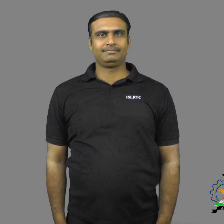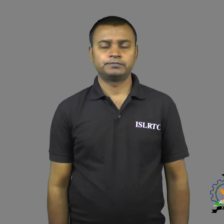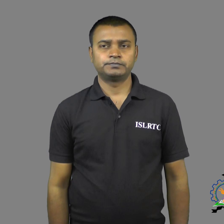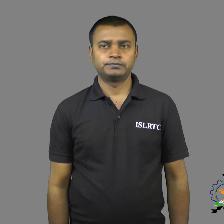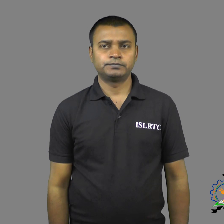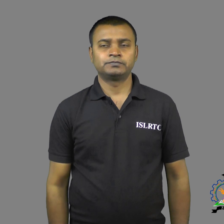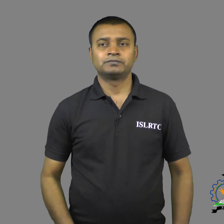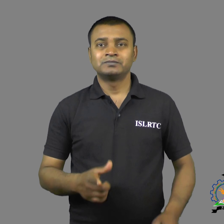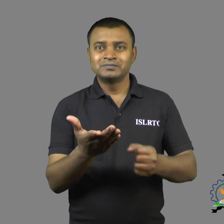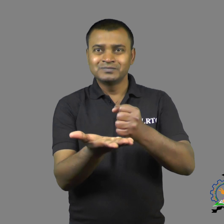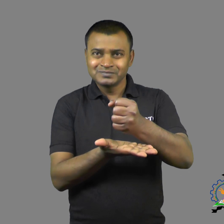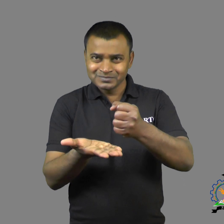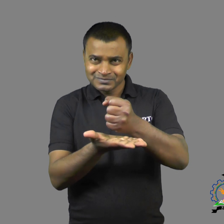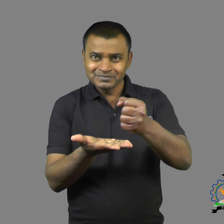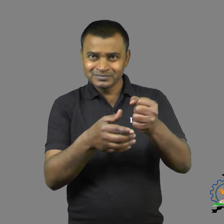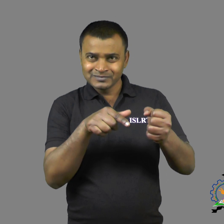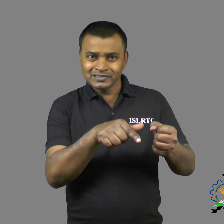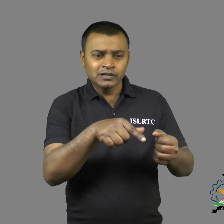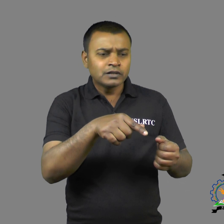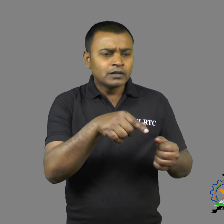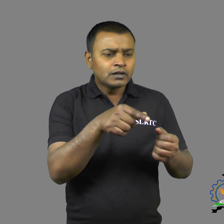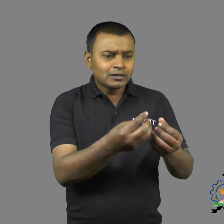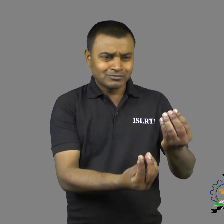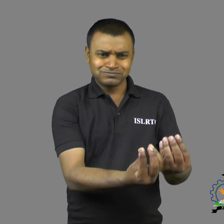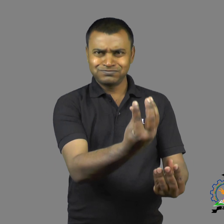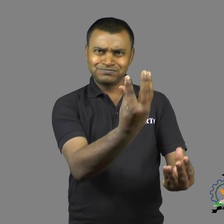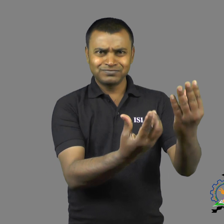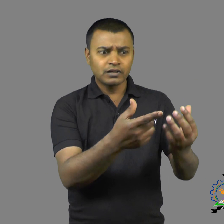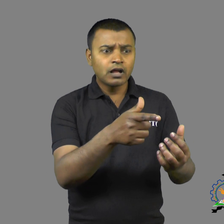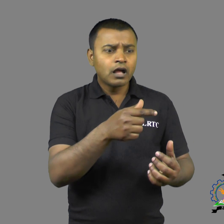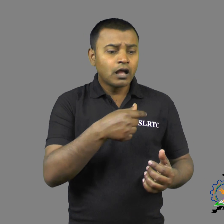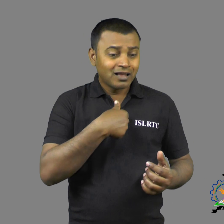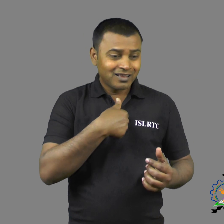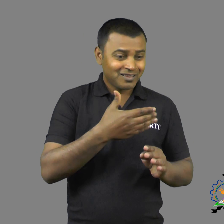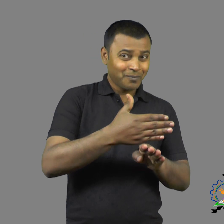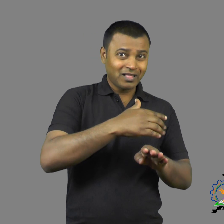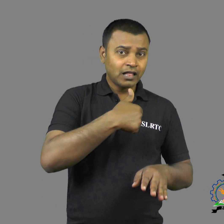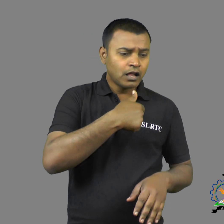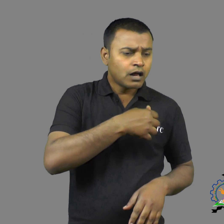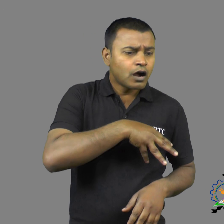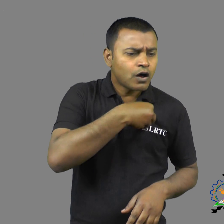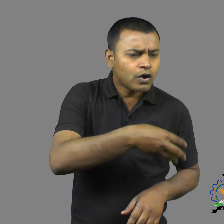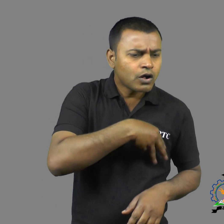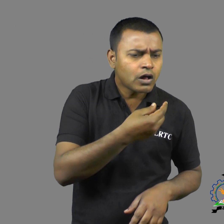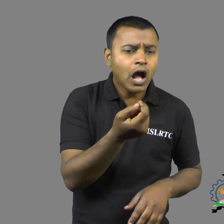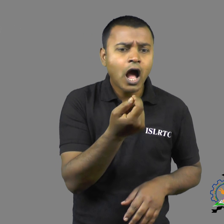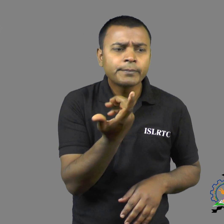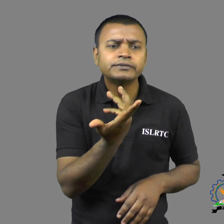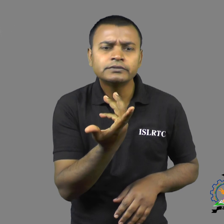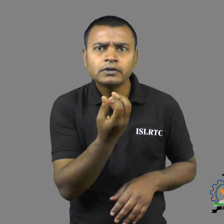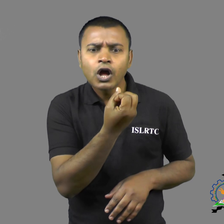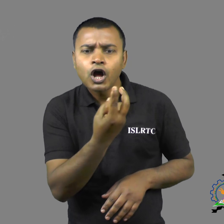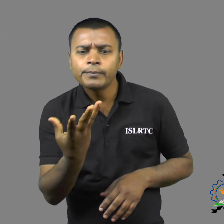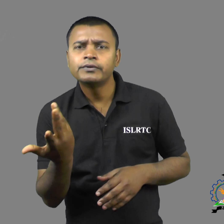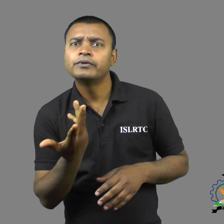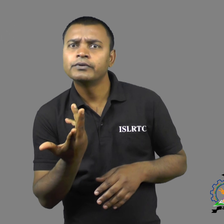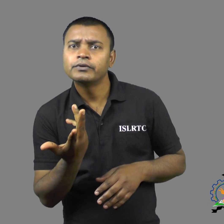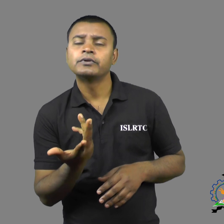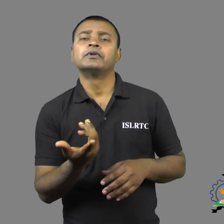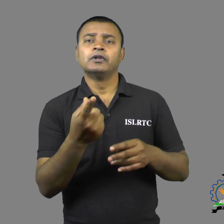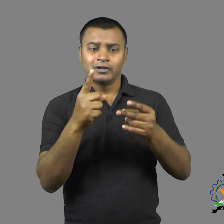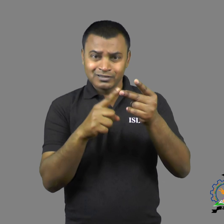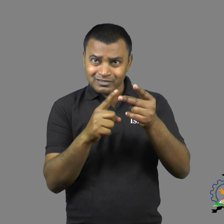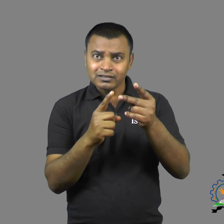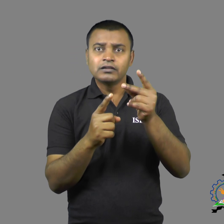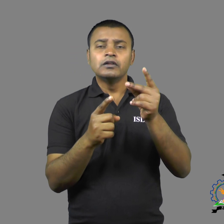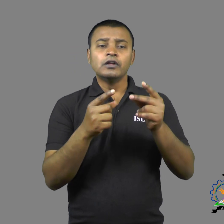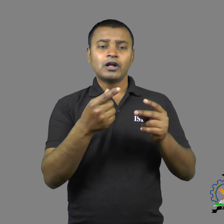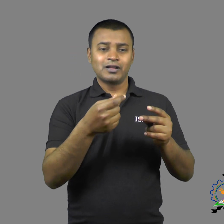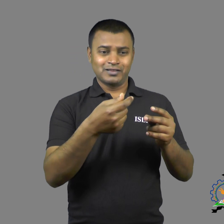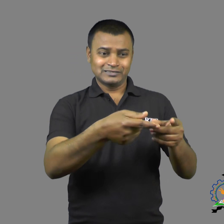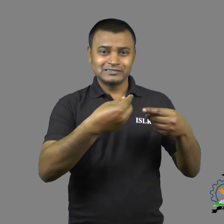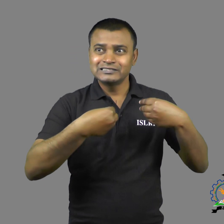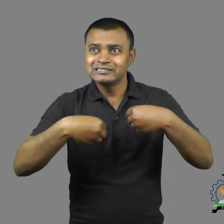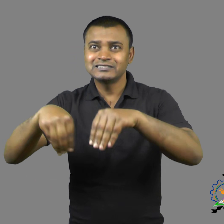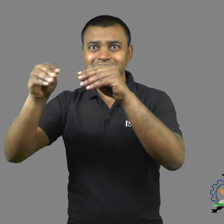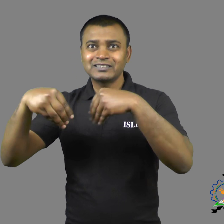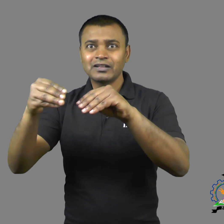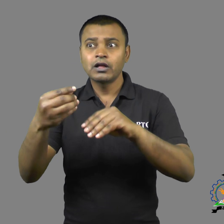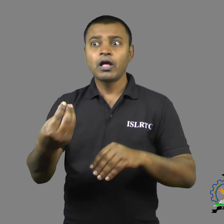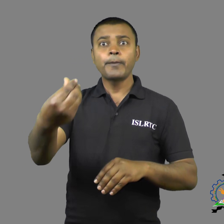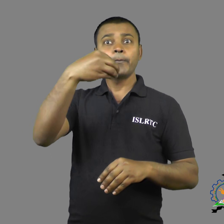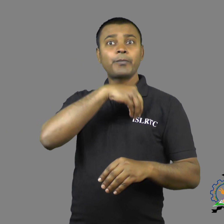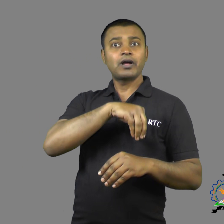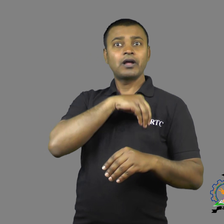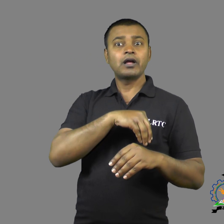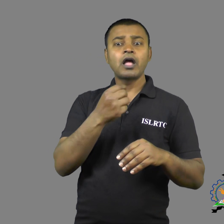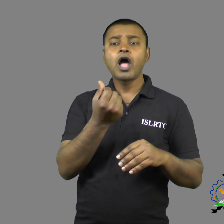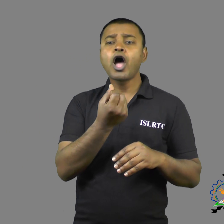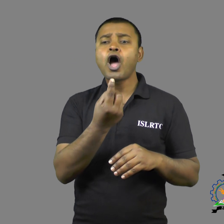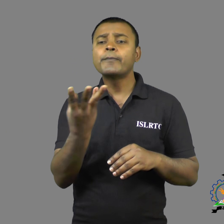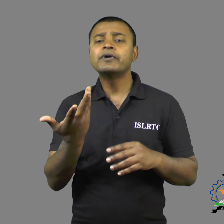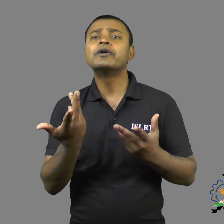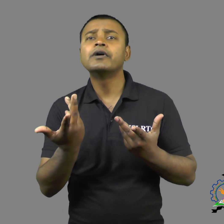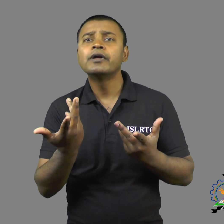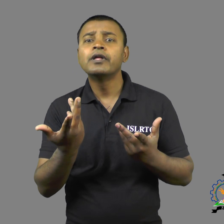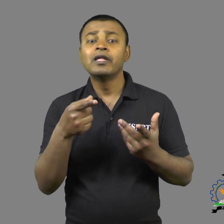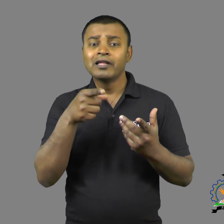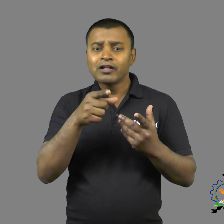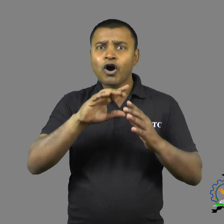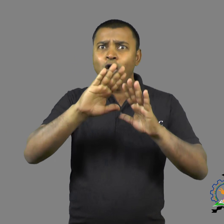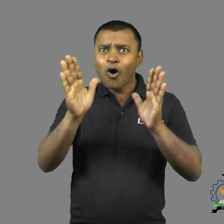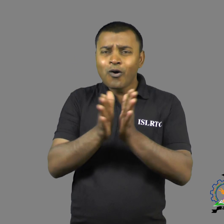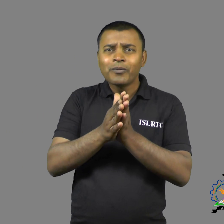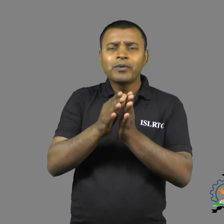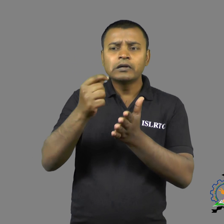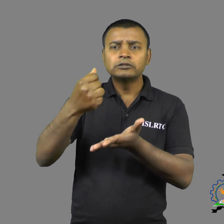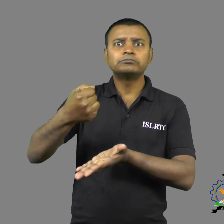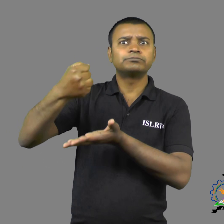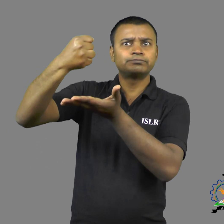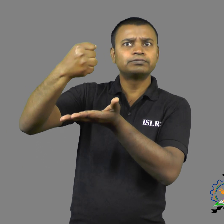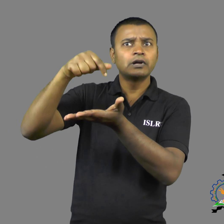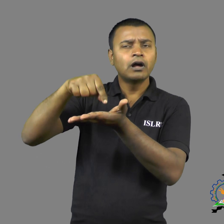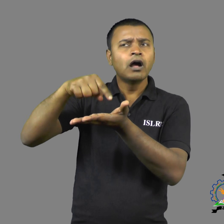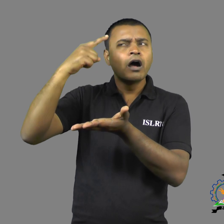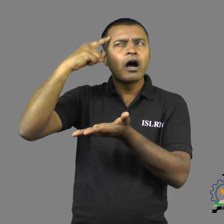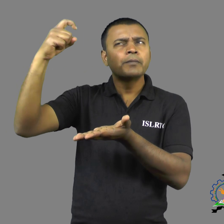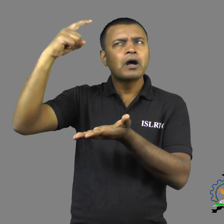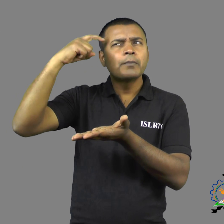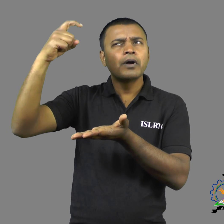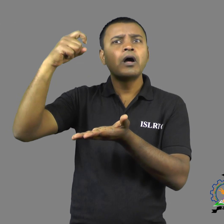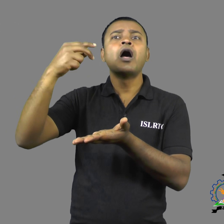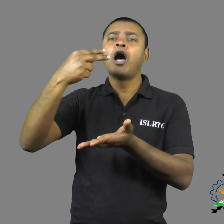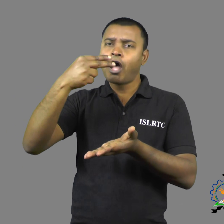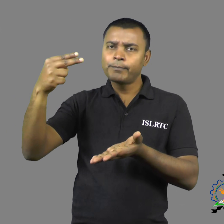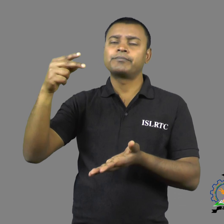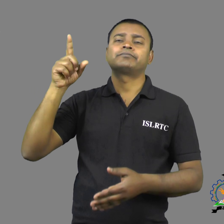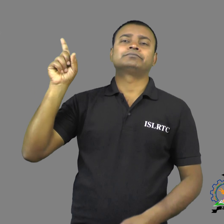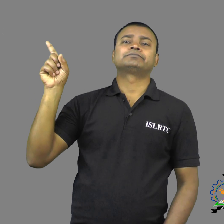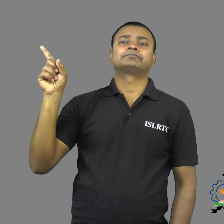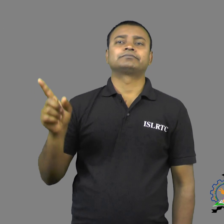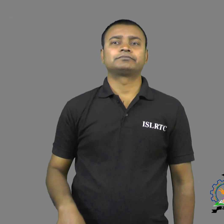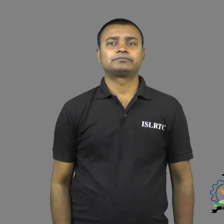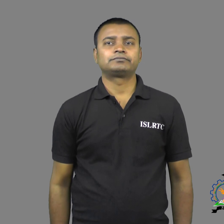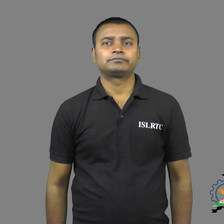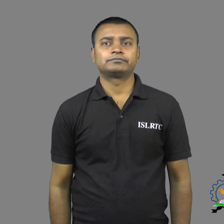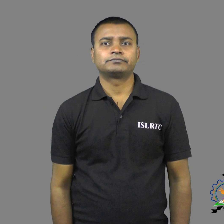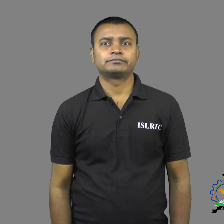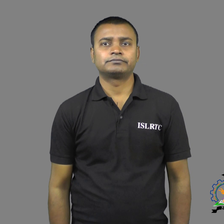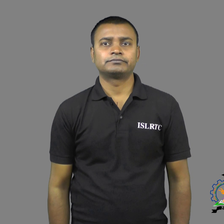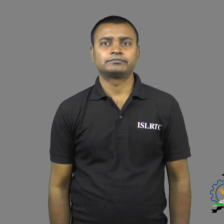Farm Budgeting